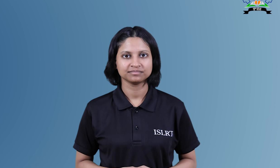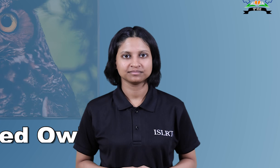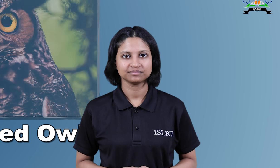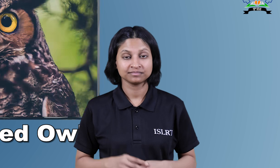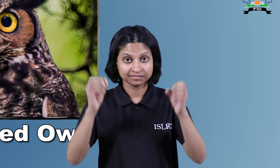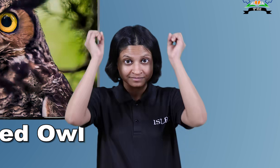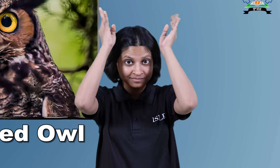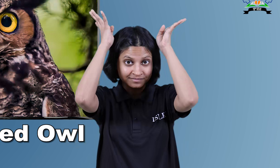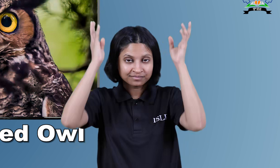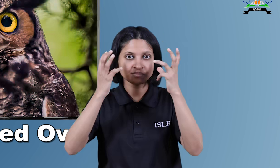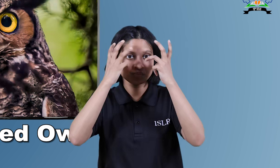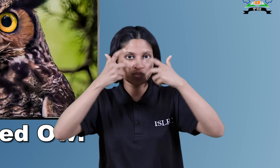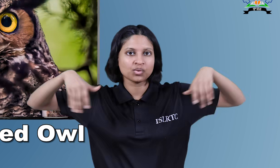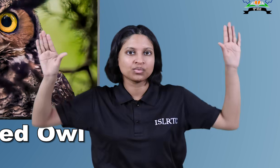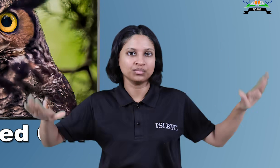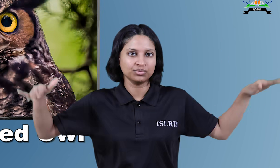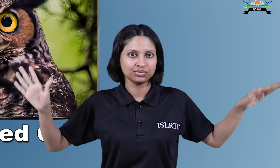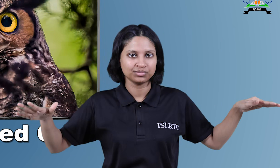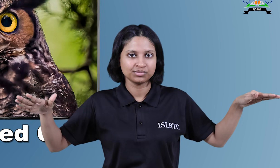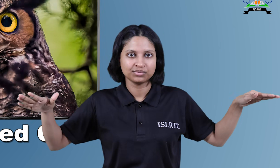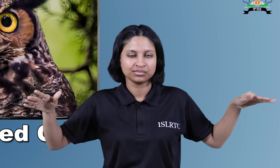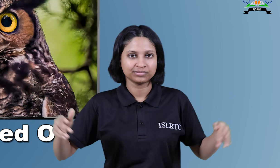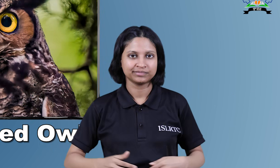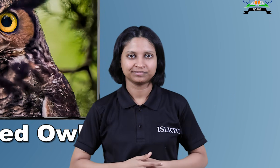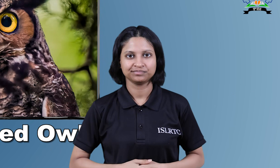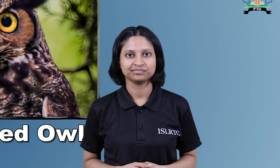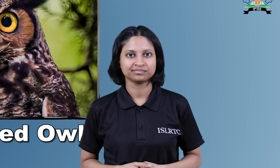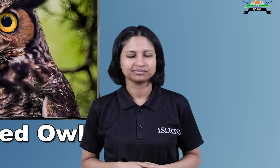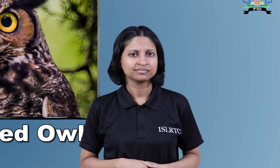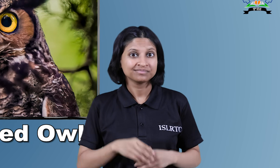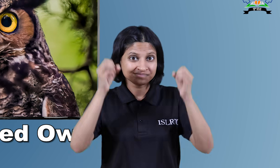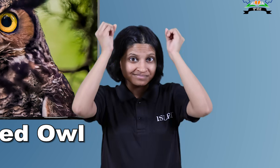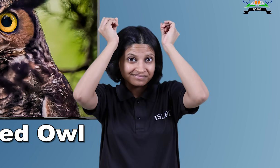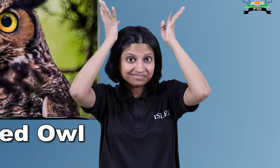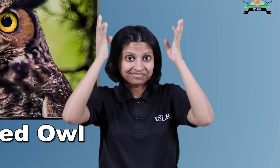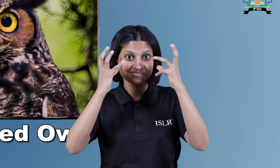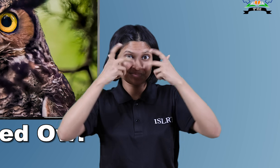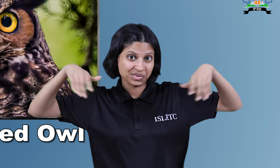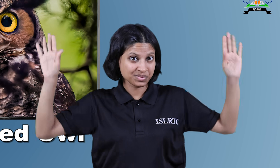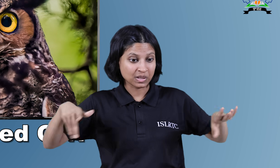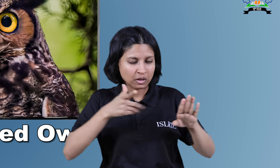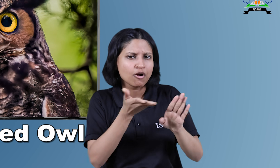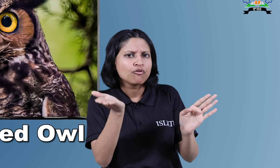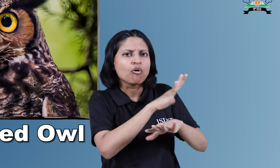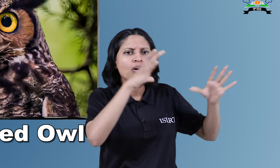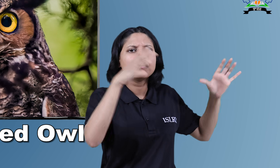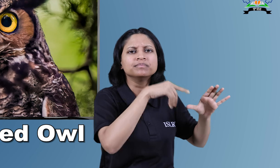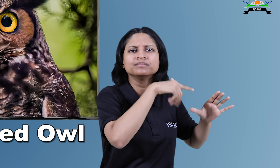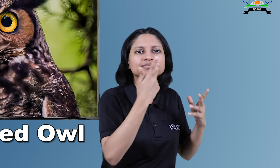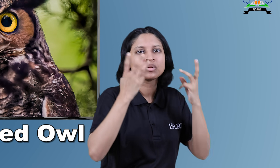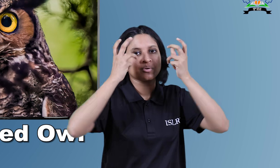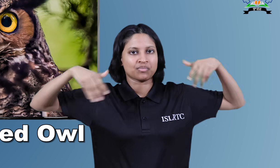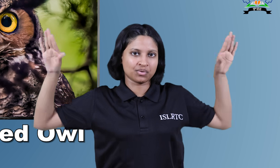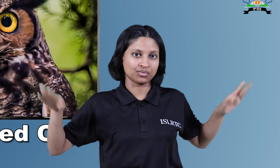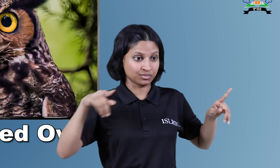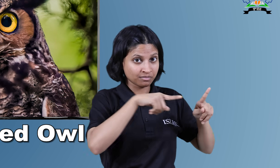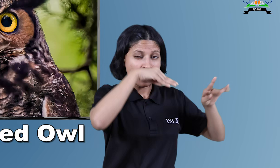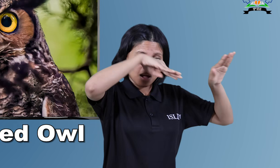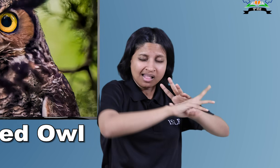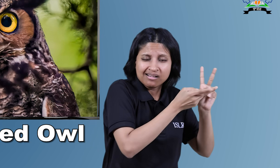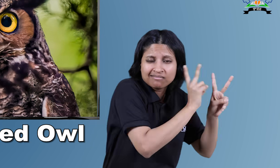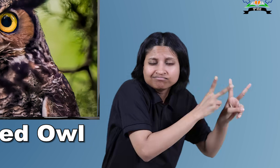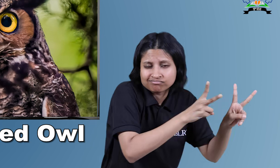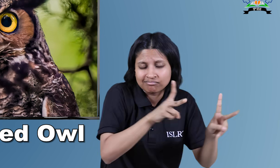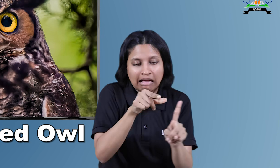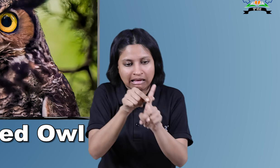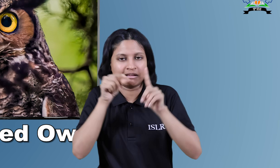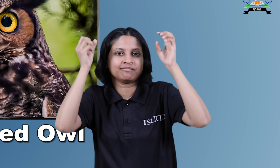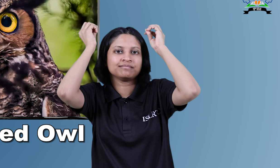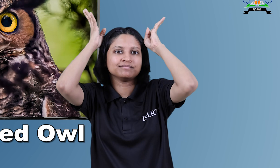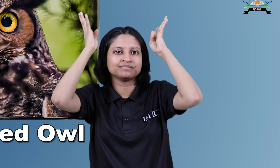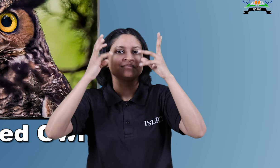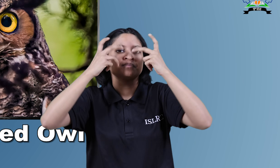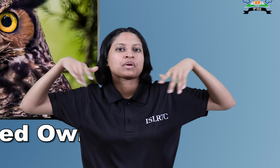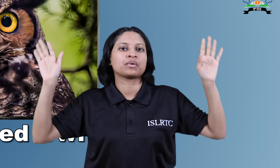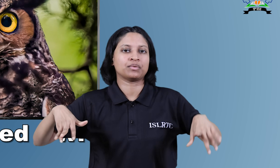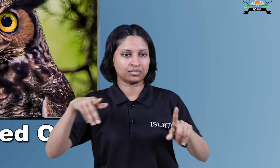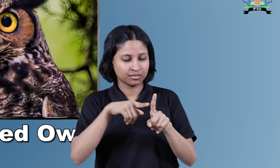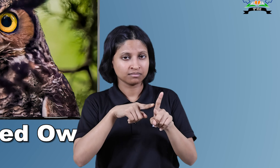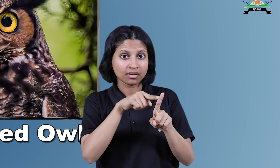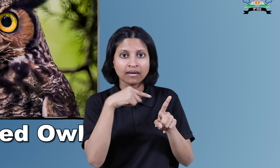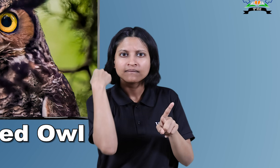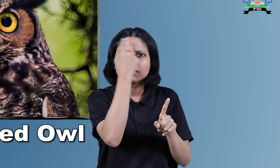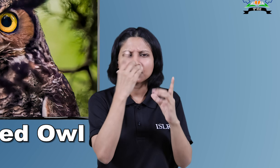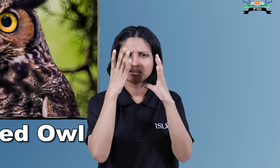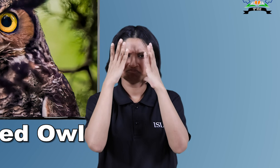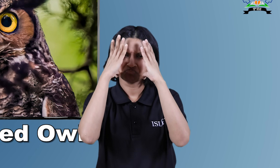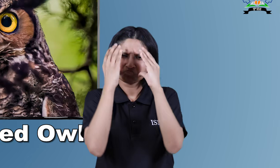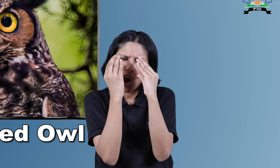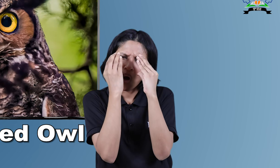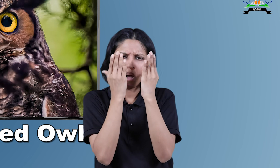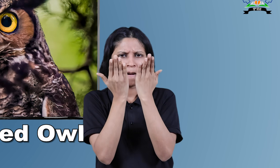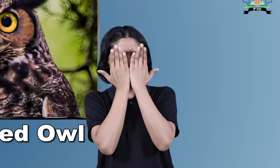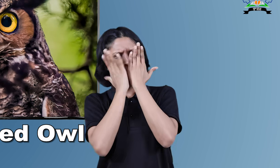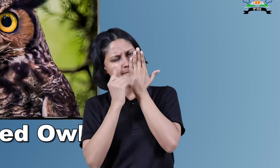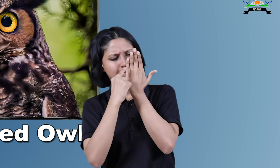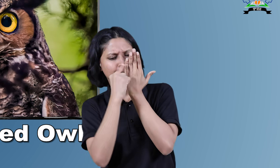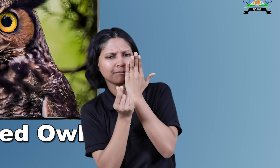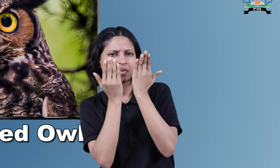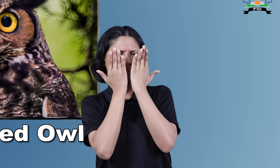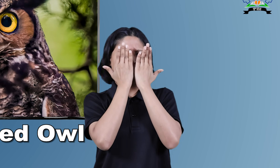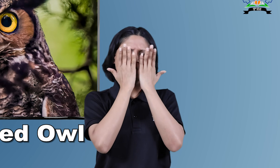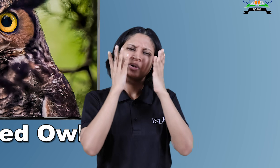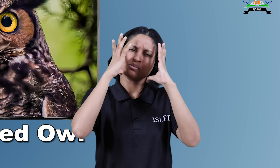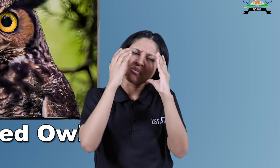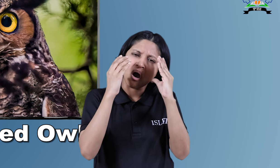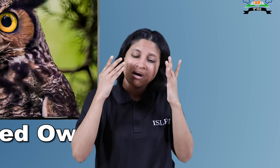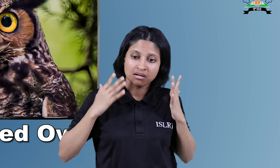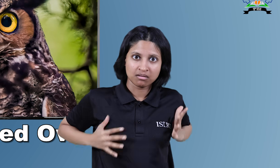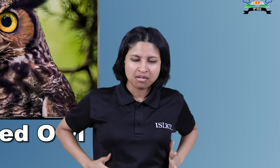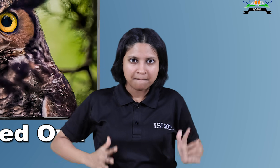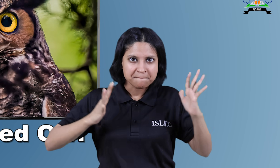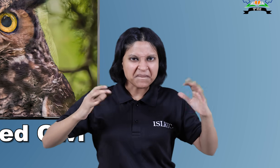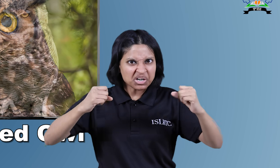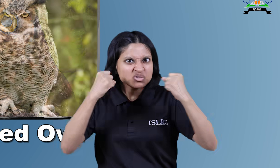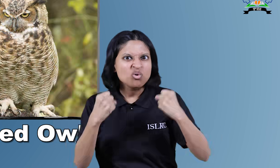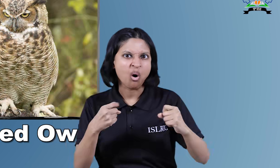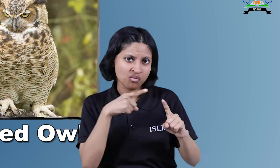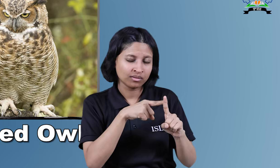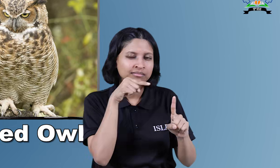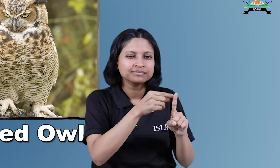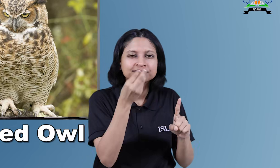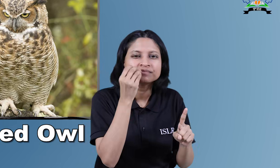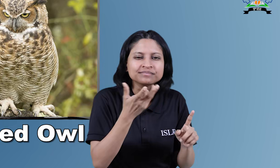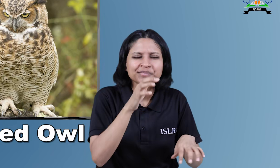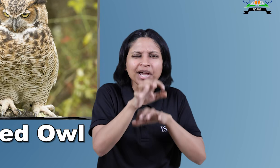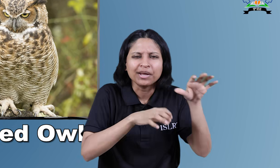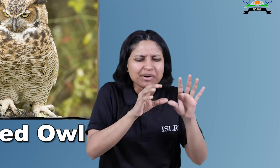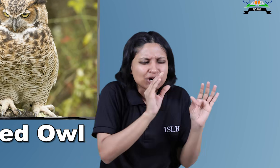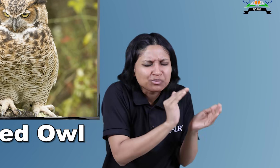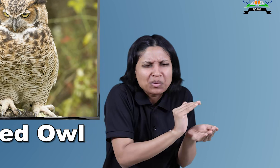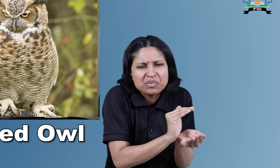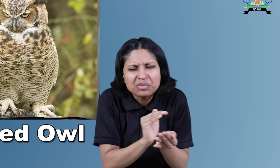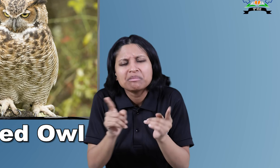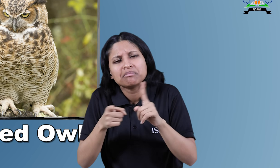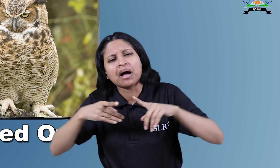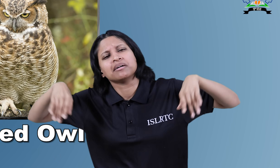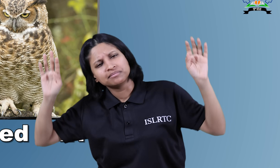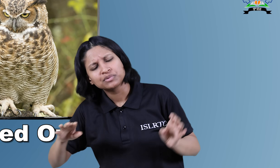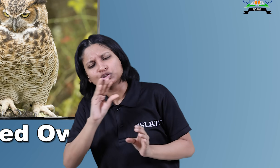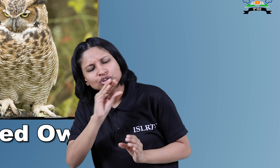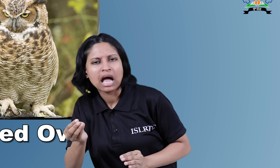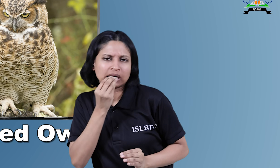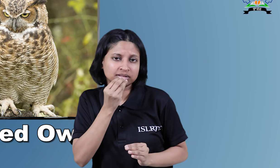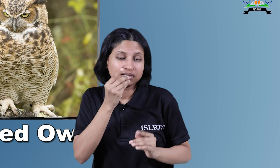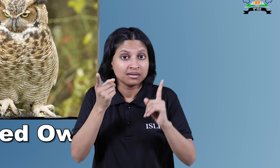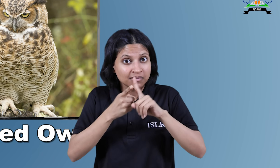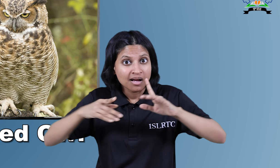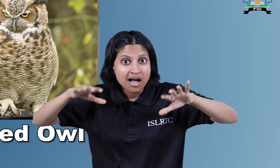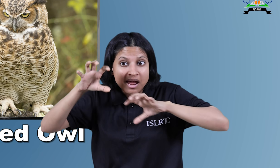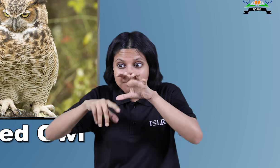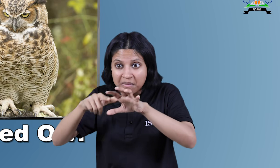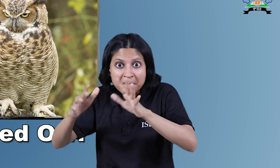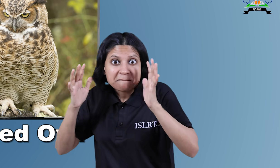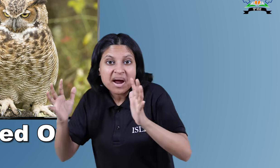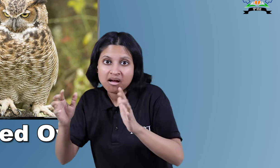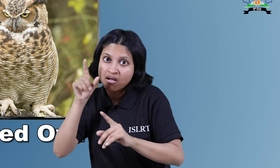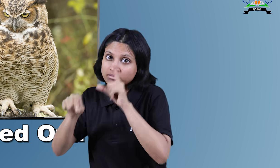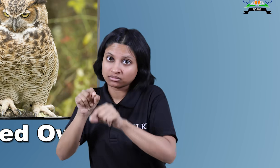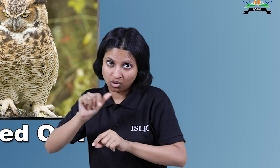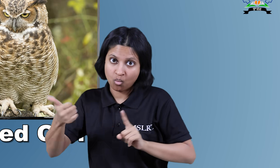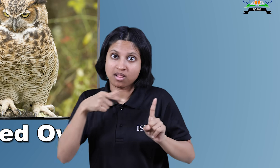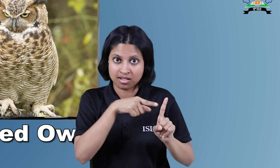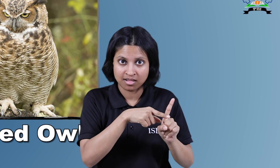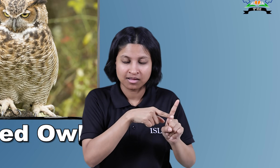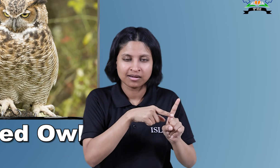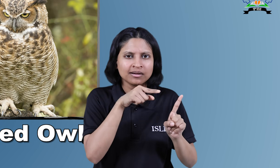Great Horned Owl. The Great Horned Owl is a large species of owl, widely distributed across North America. Known for its tufted “horns” and distinctive facial disc, it has a powerful build and is an adept hunter, preying on a wide range of animals, including small mammals, birds, and even larger prey.